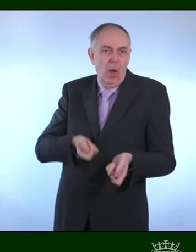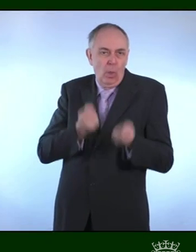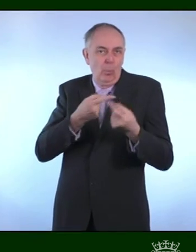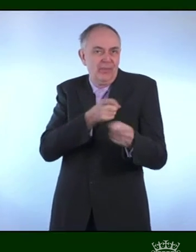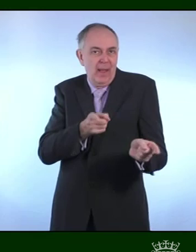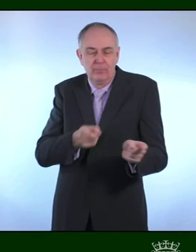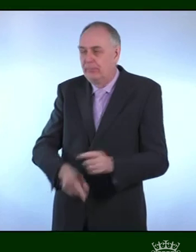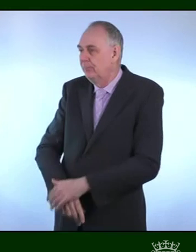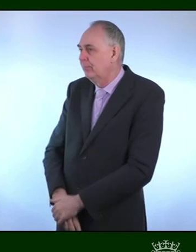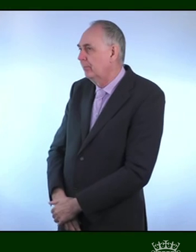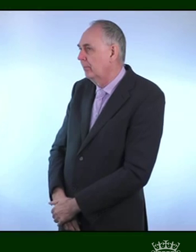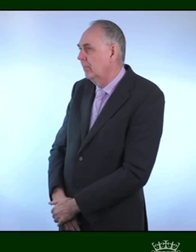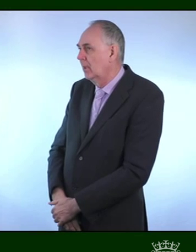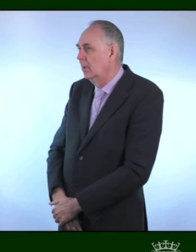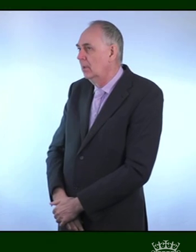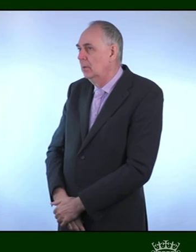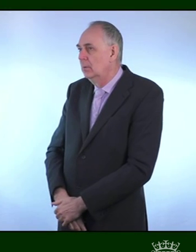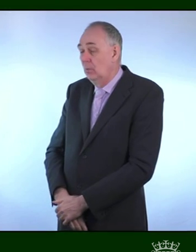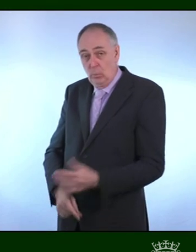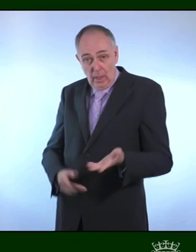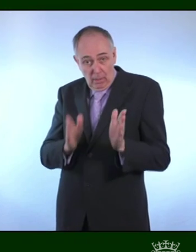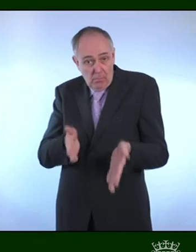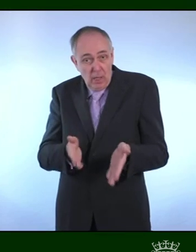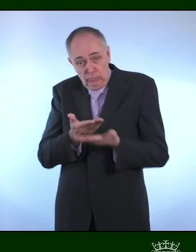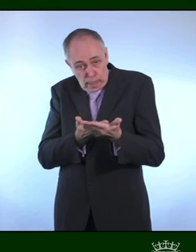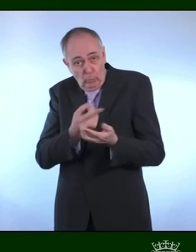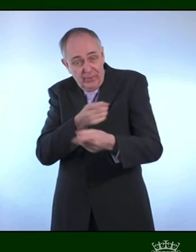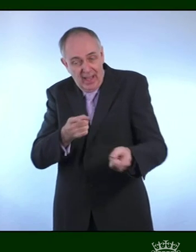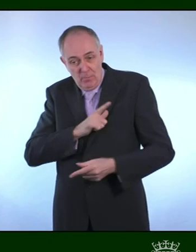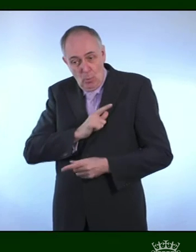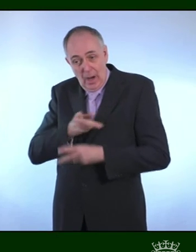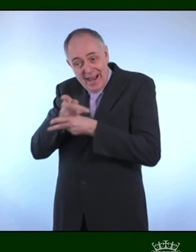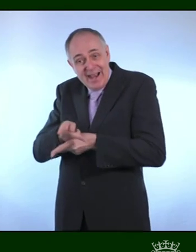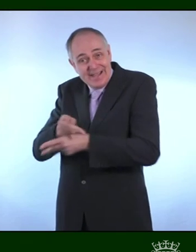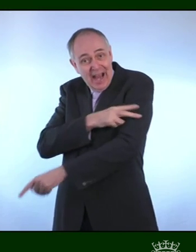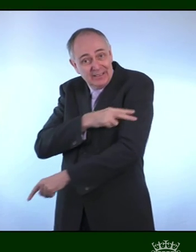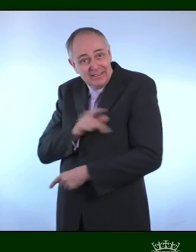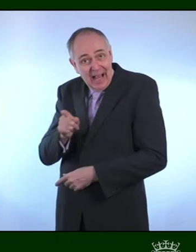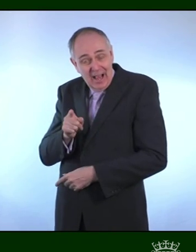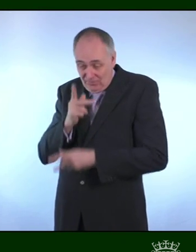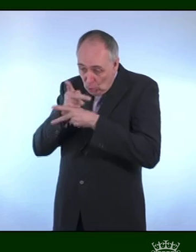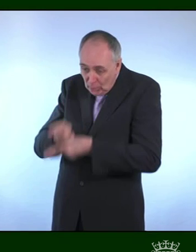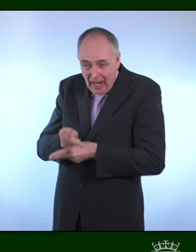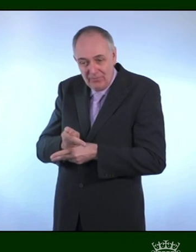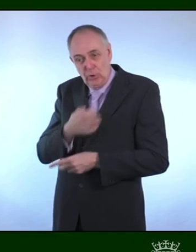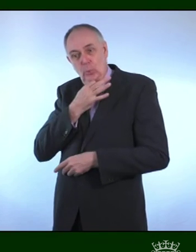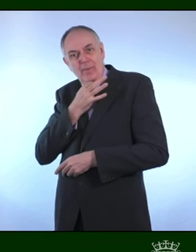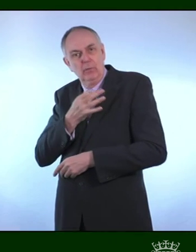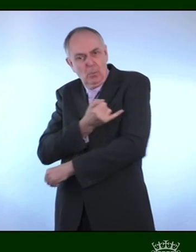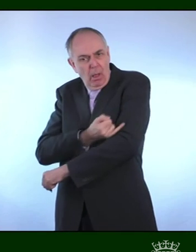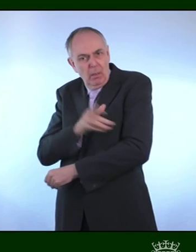I hope the Prime Minister will, because care workers are on the frontline looking after the most vulnerable people in our society.